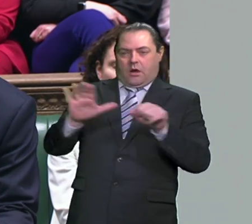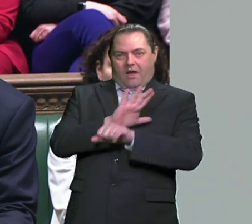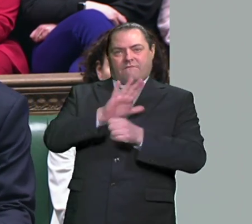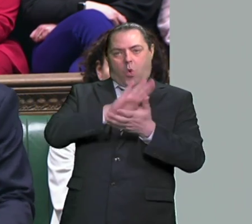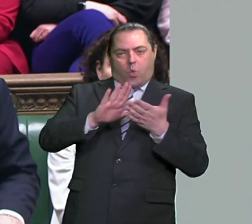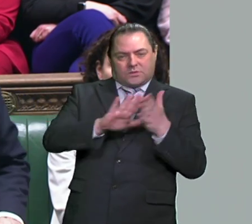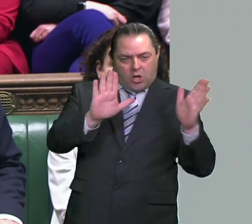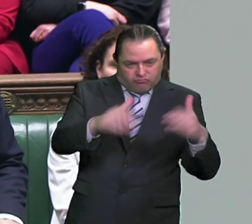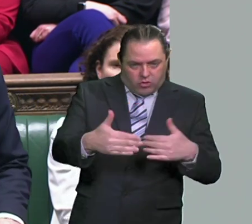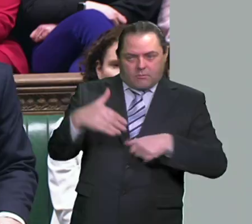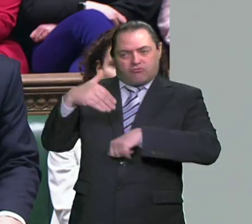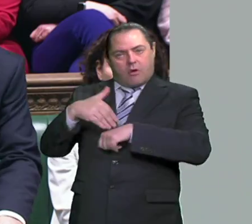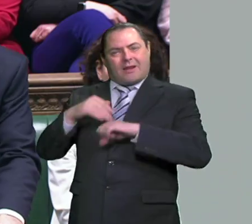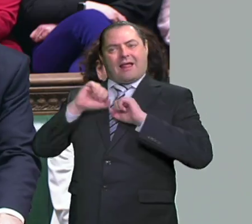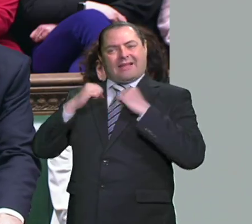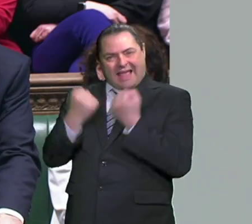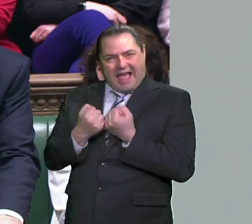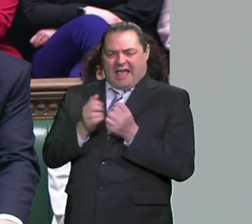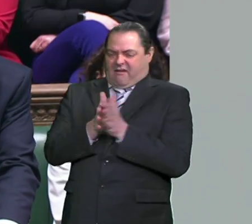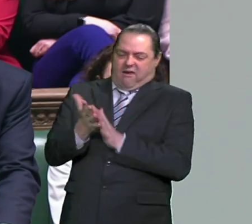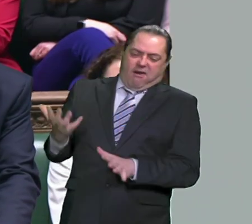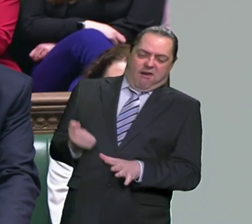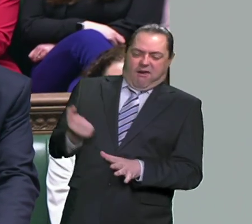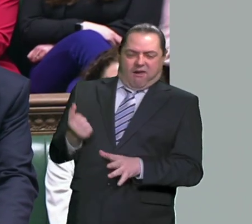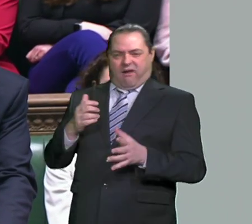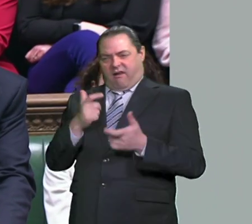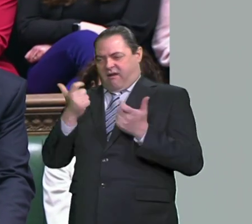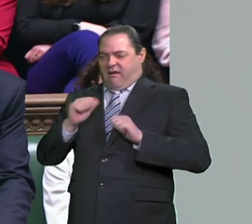Criminal gangs are running, laughing all the way, to the bank.